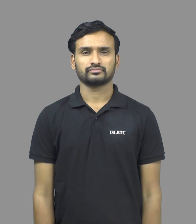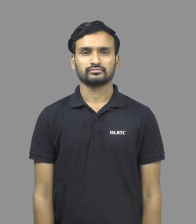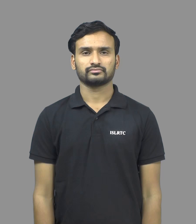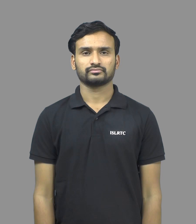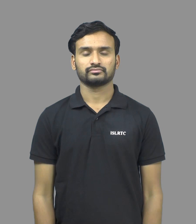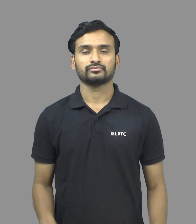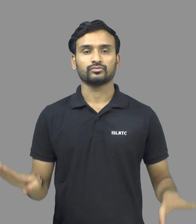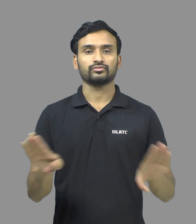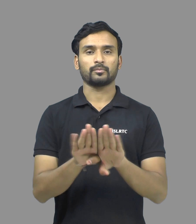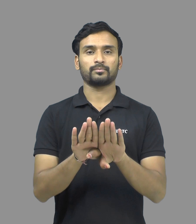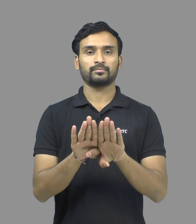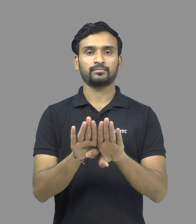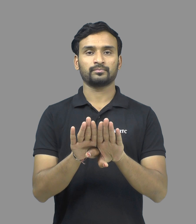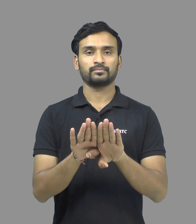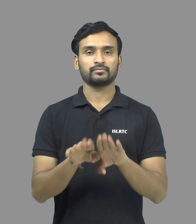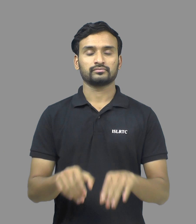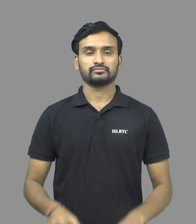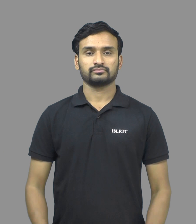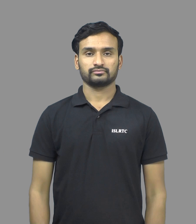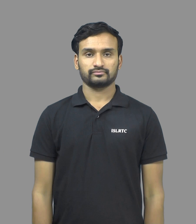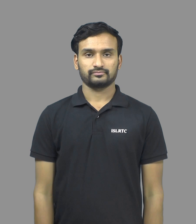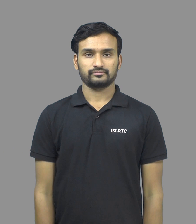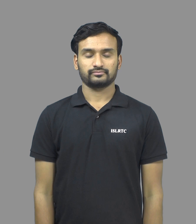Holiday